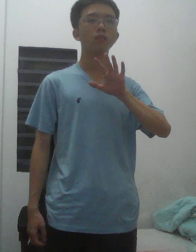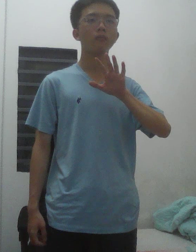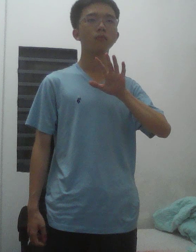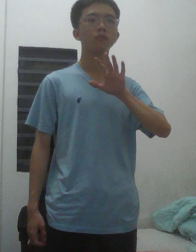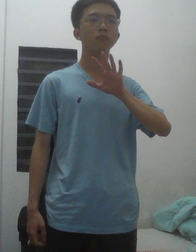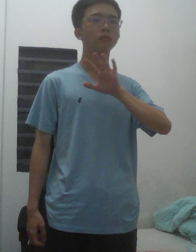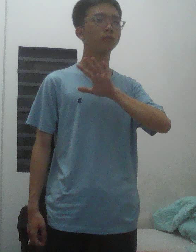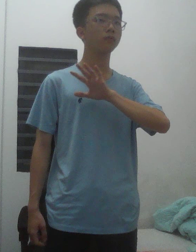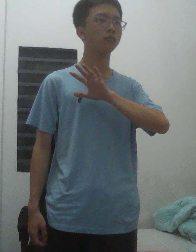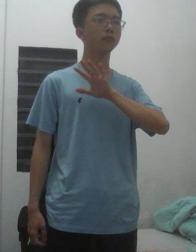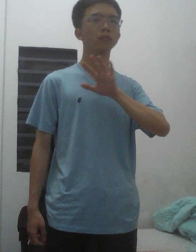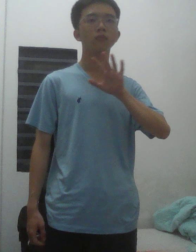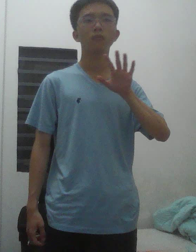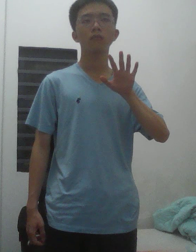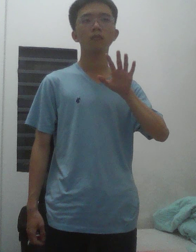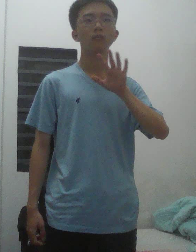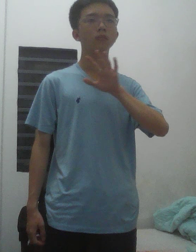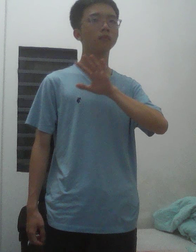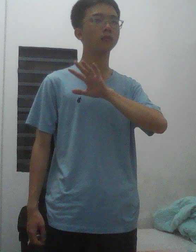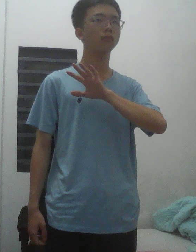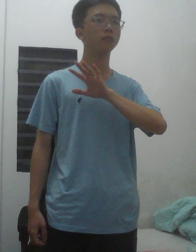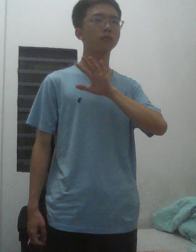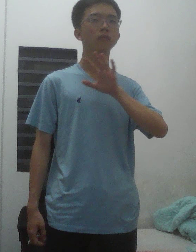khong dong y